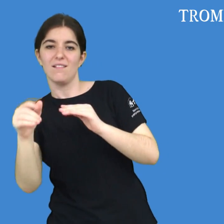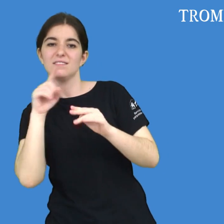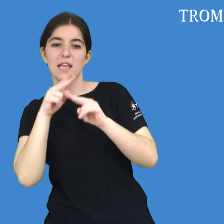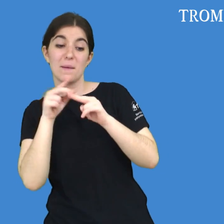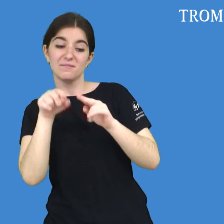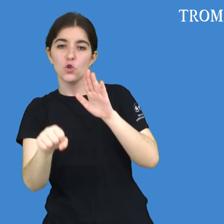nombre